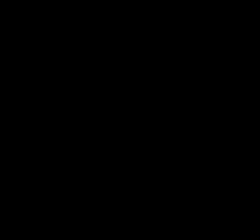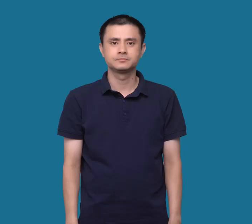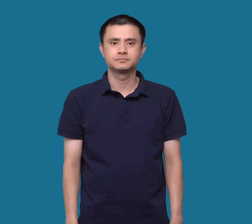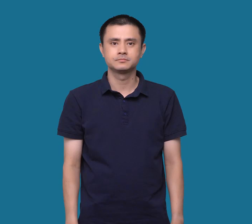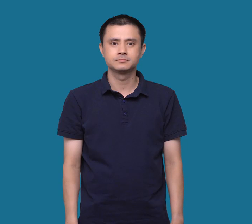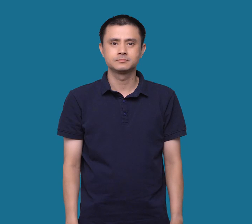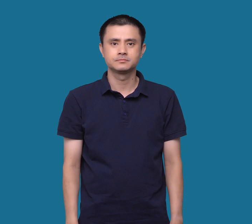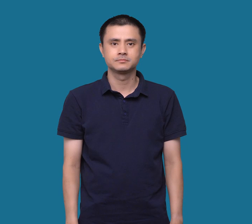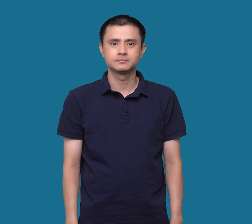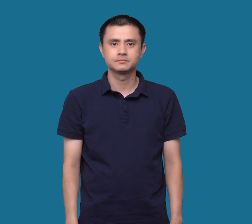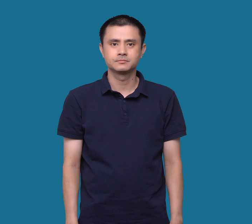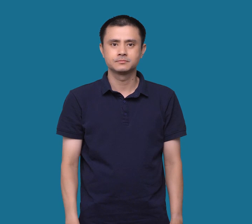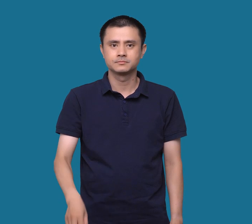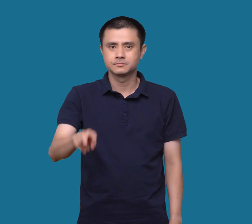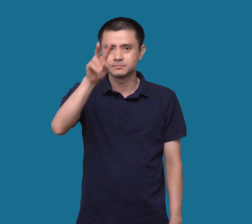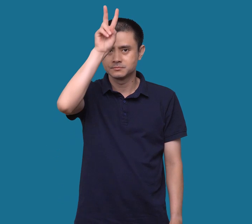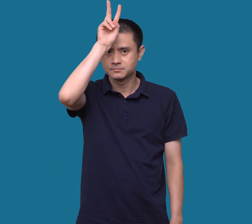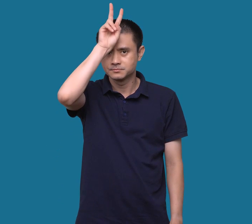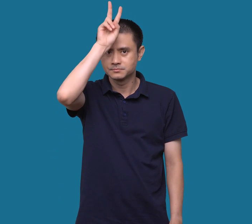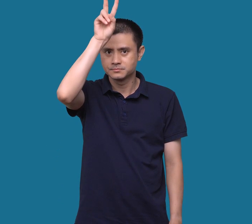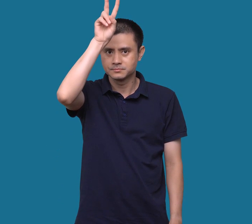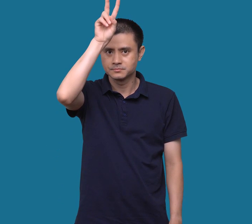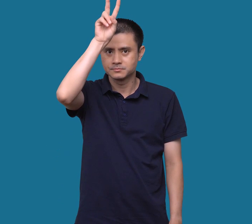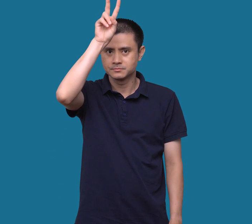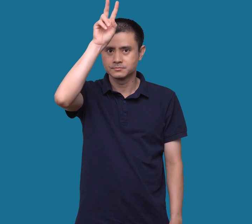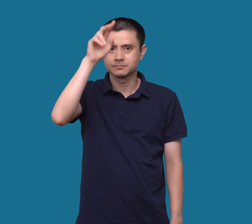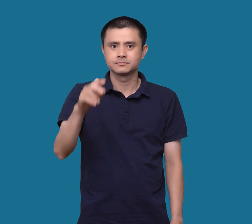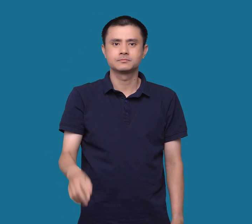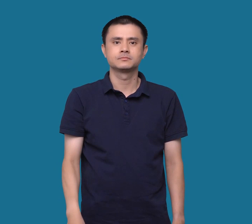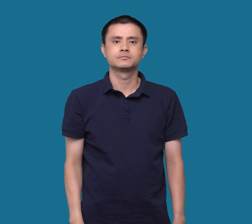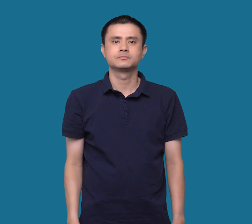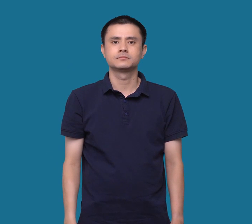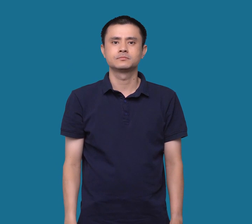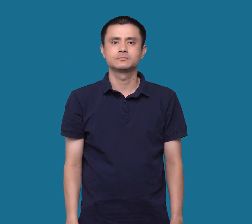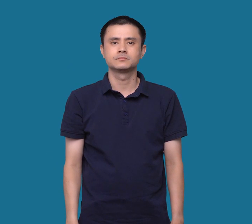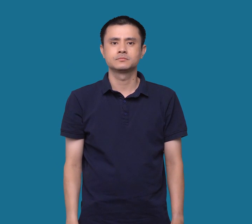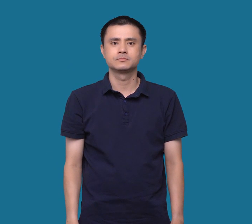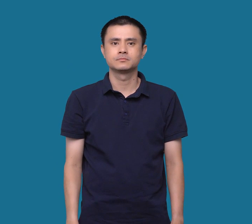bệ hạ